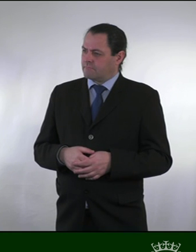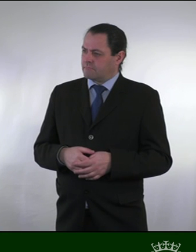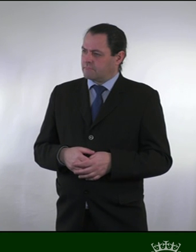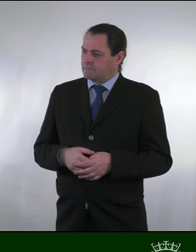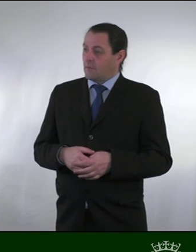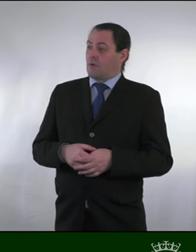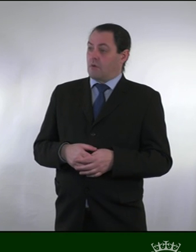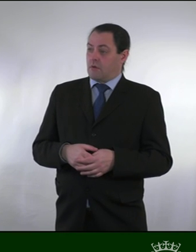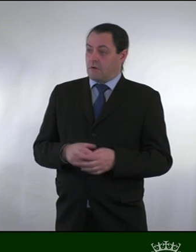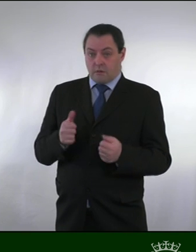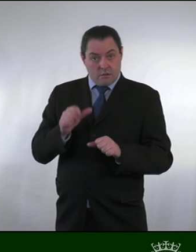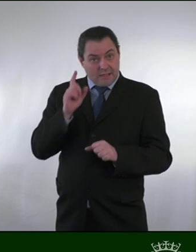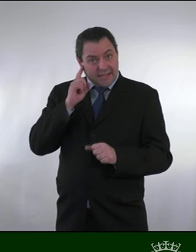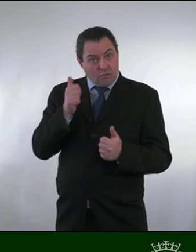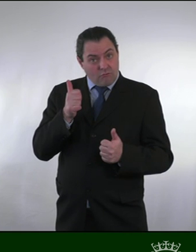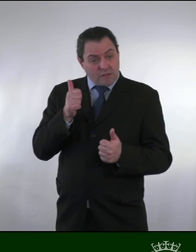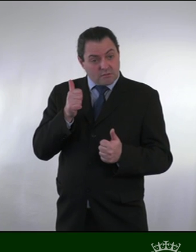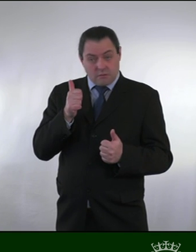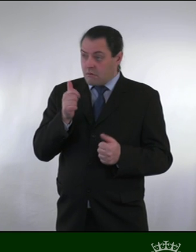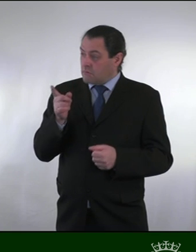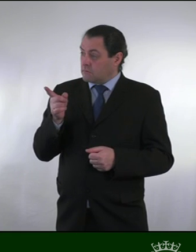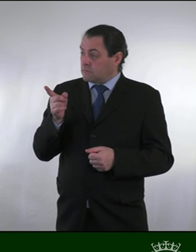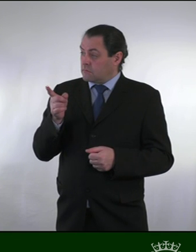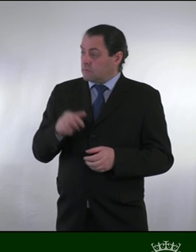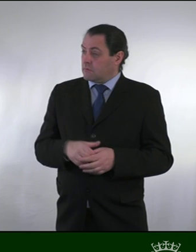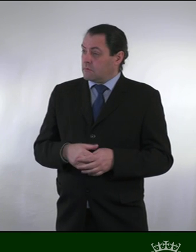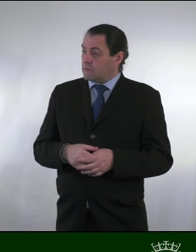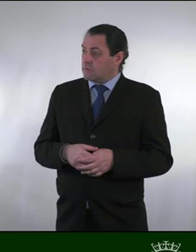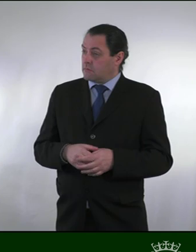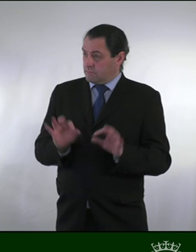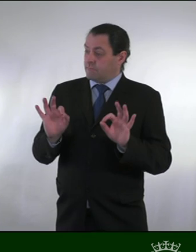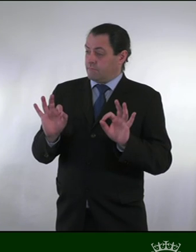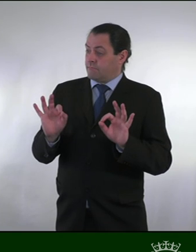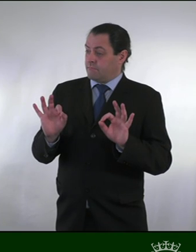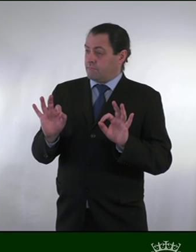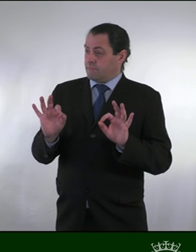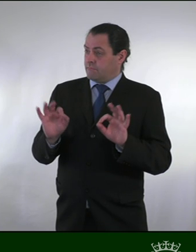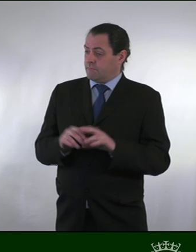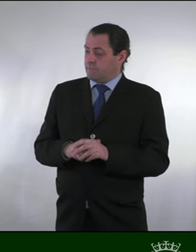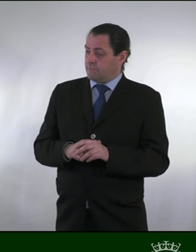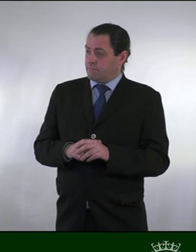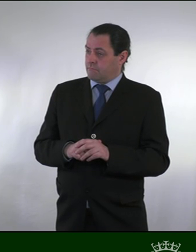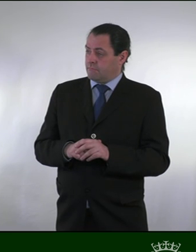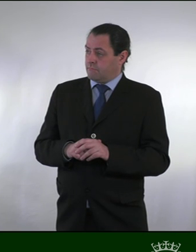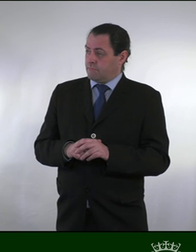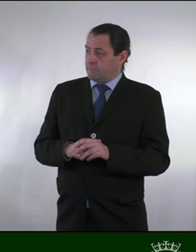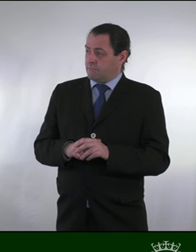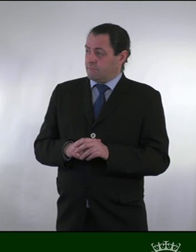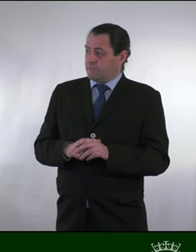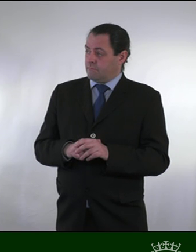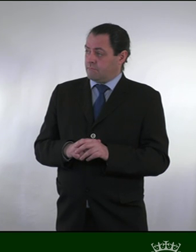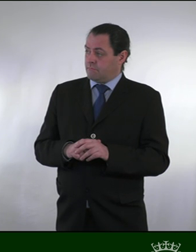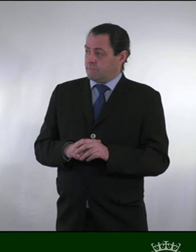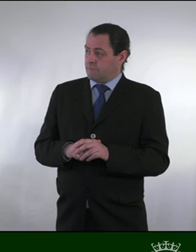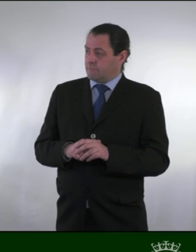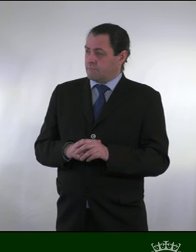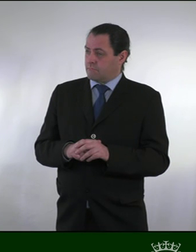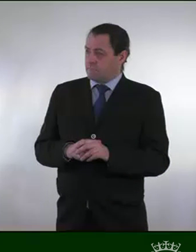I am not muted. Can you hear me? Can you hear me?